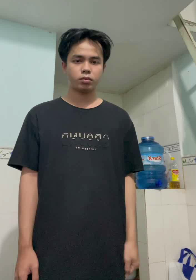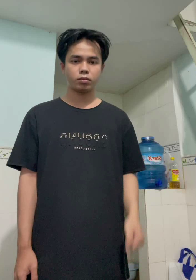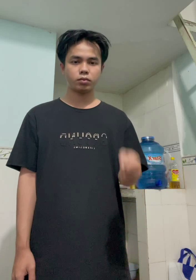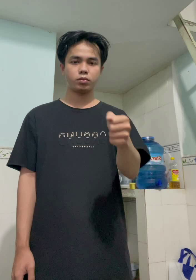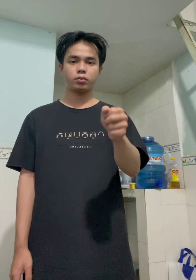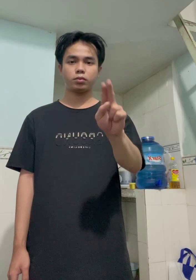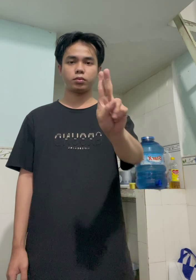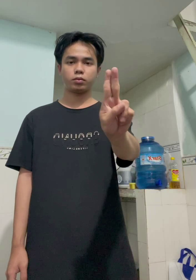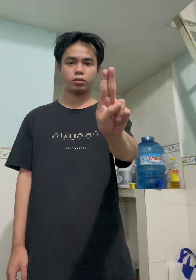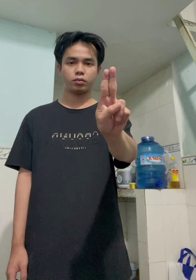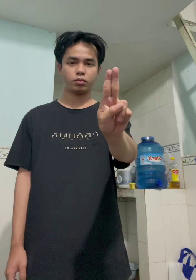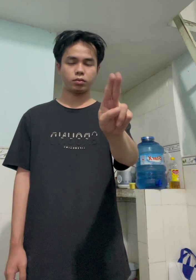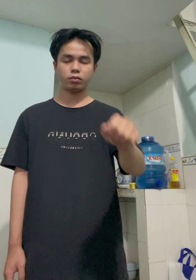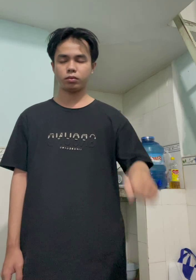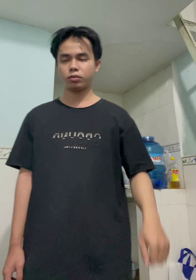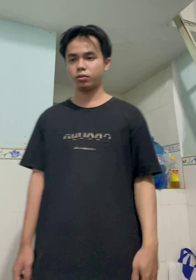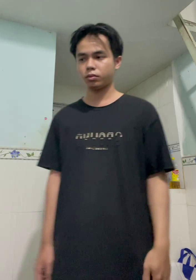u